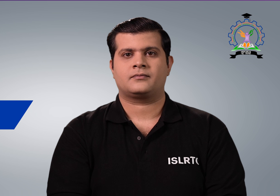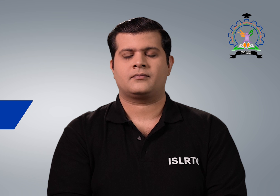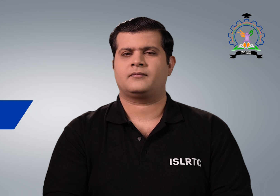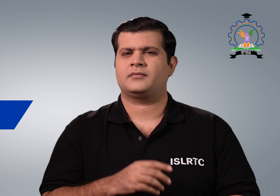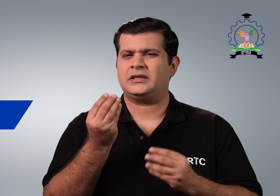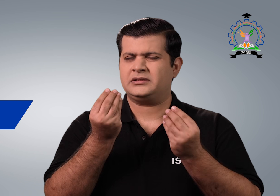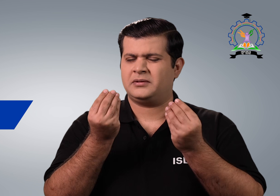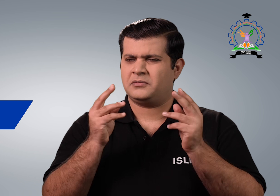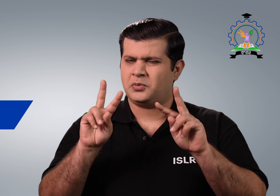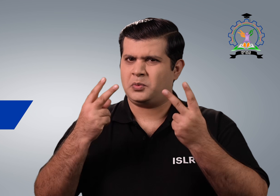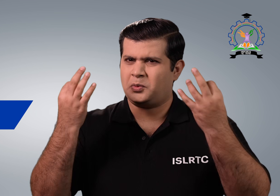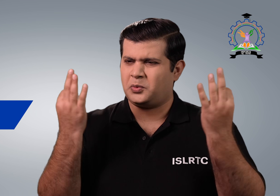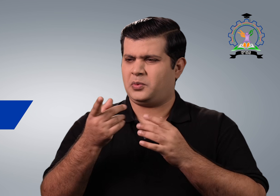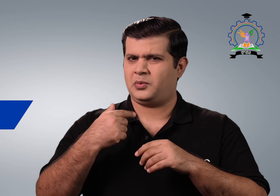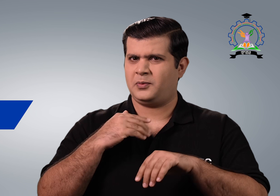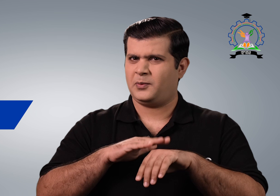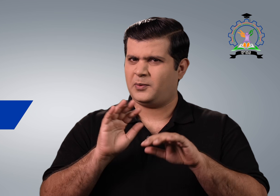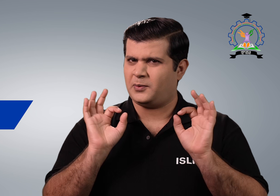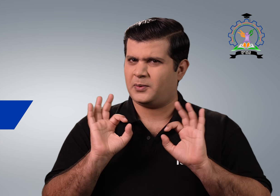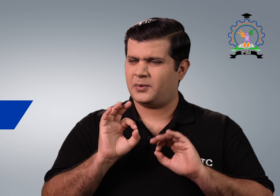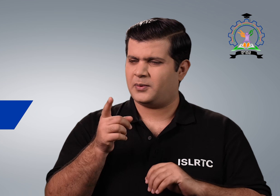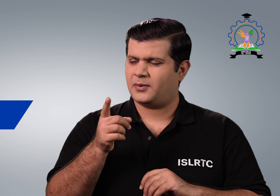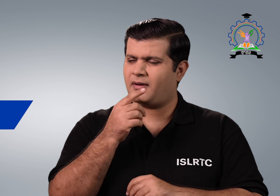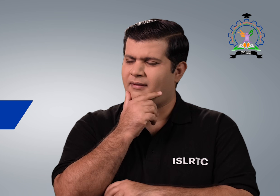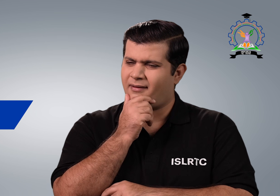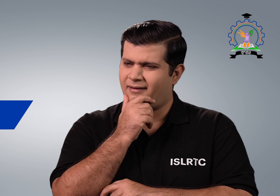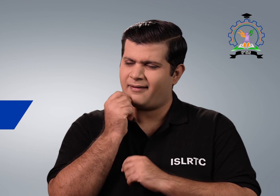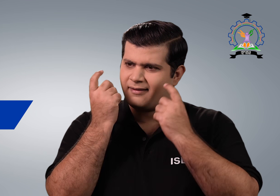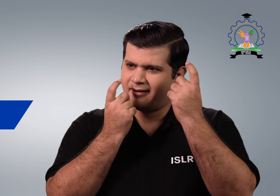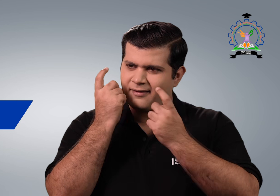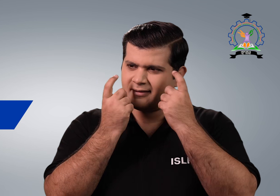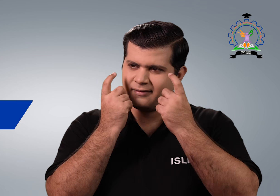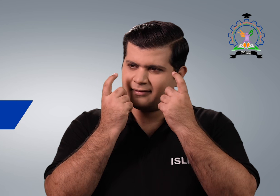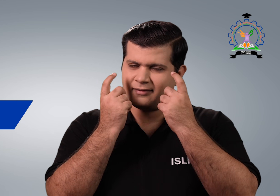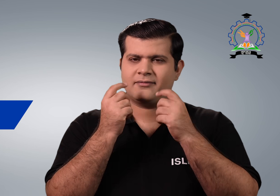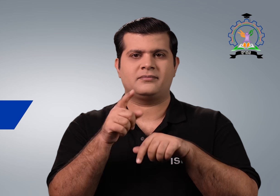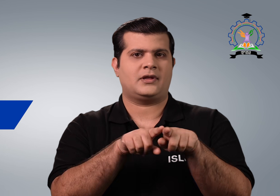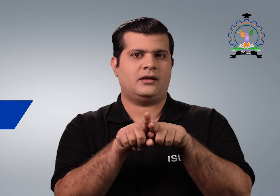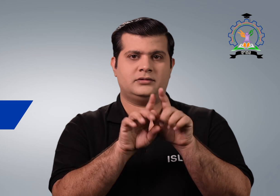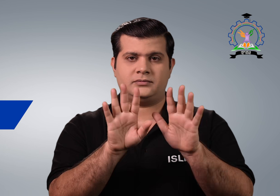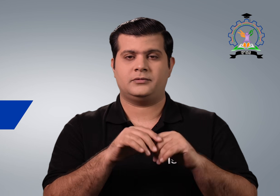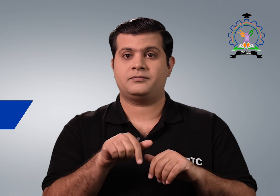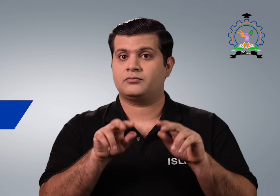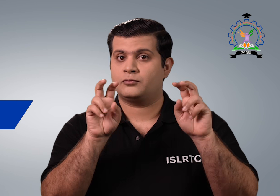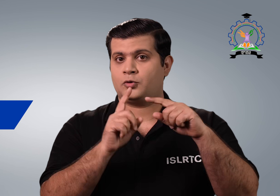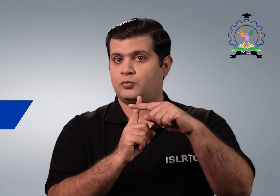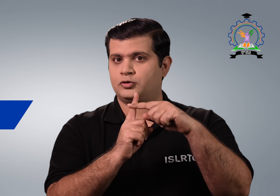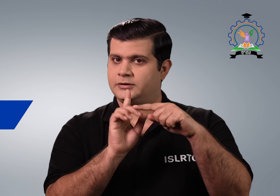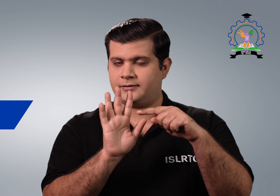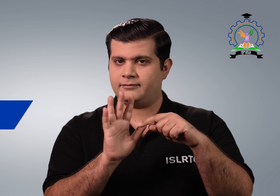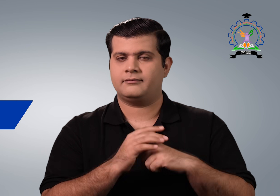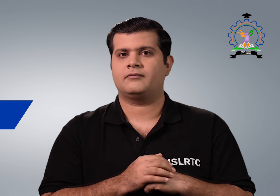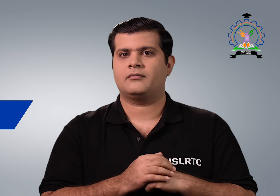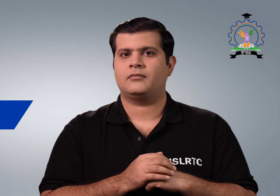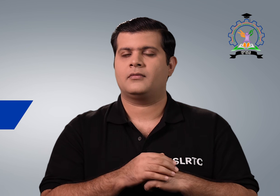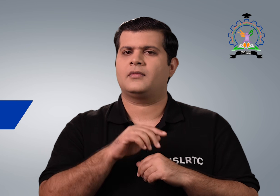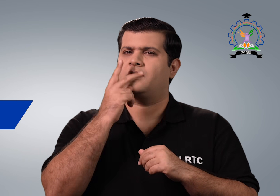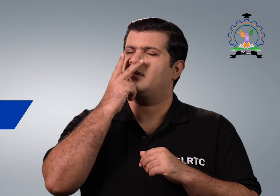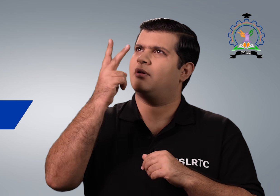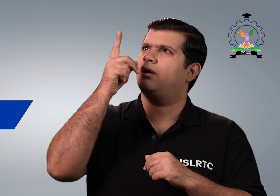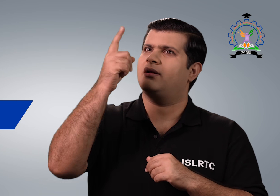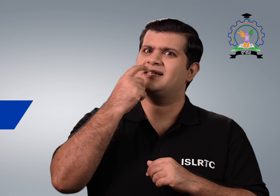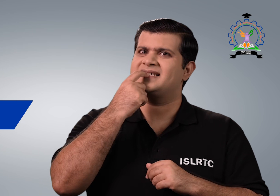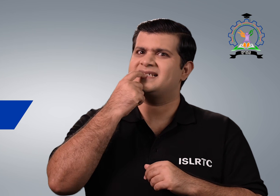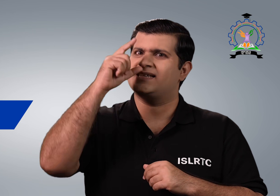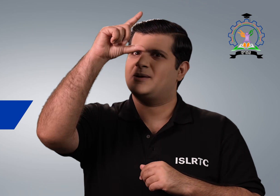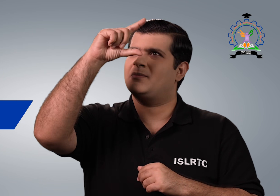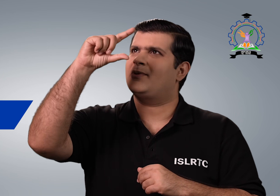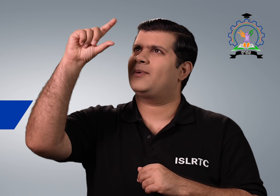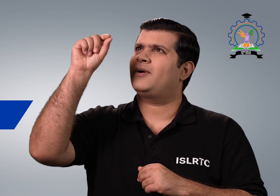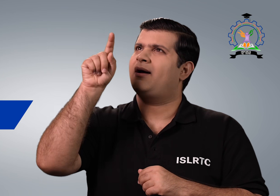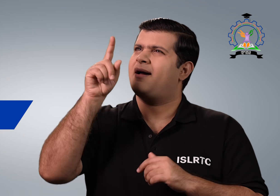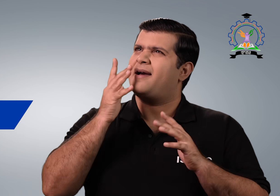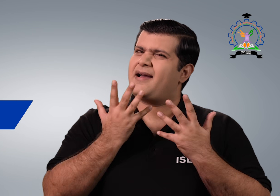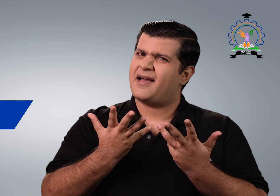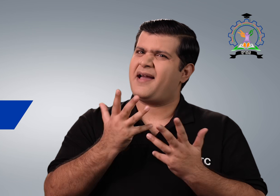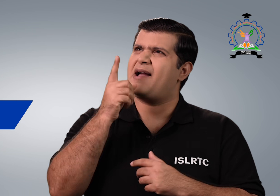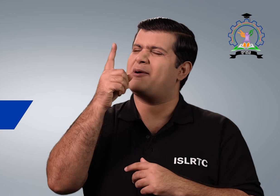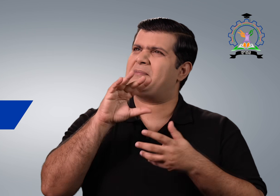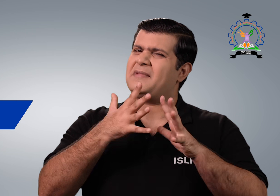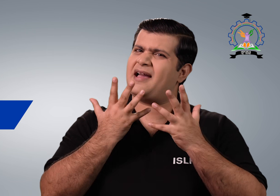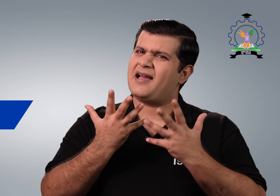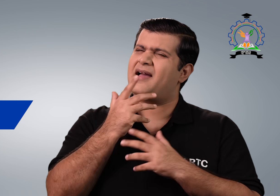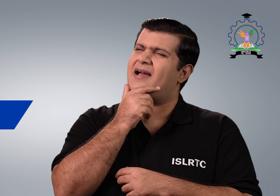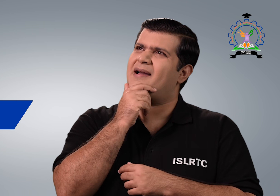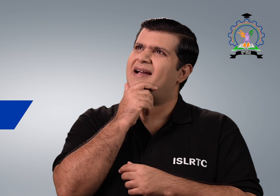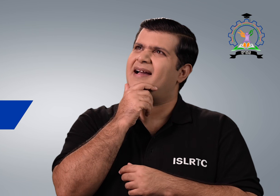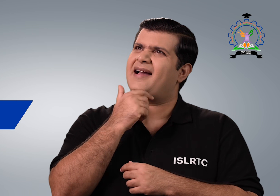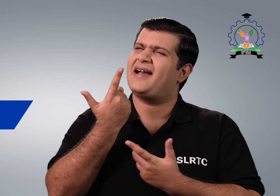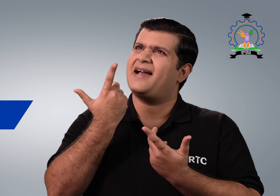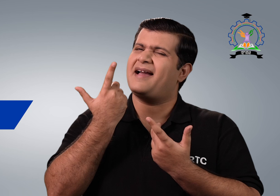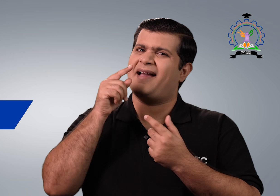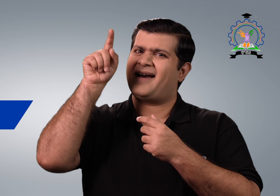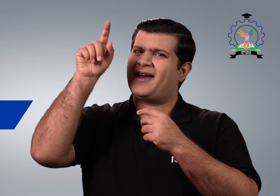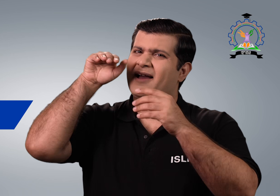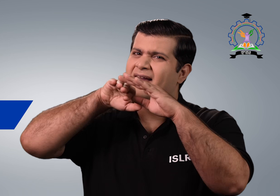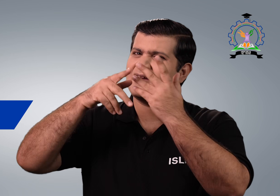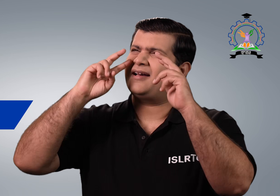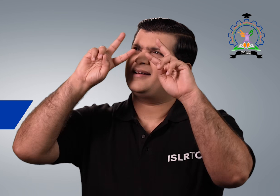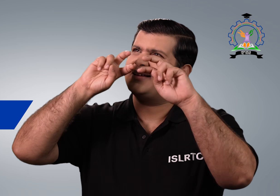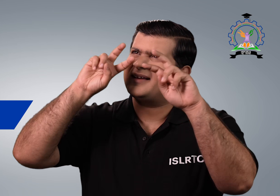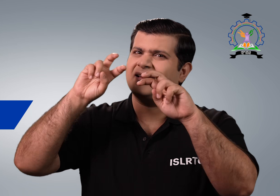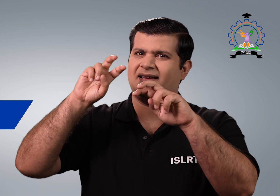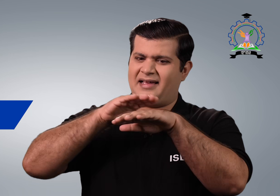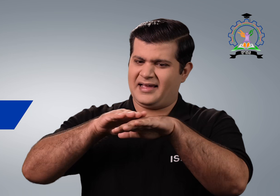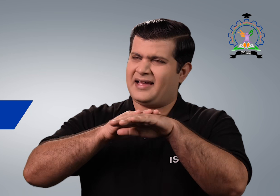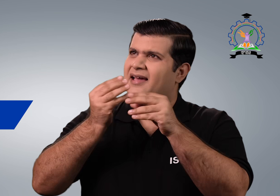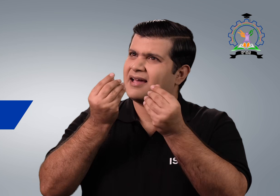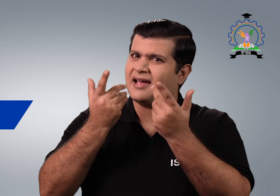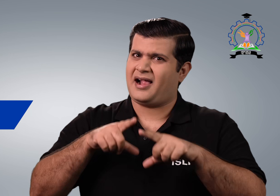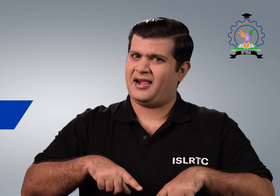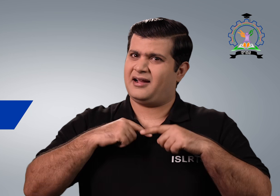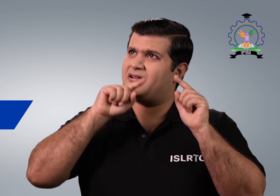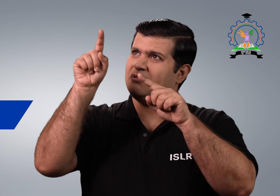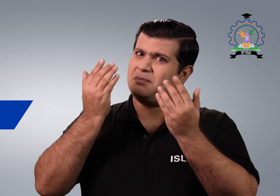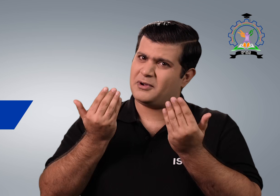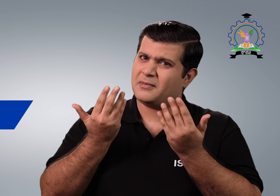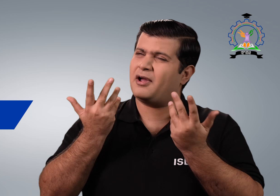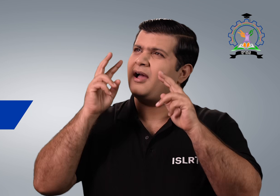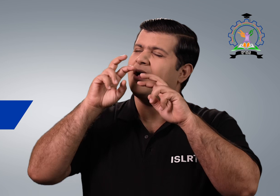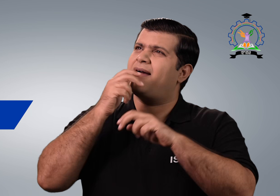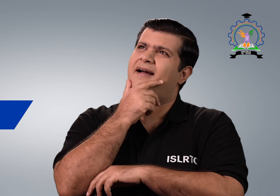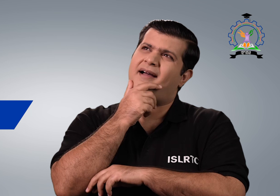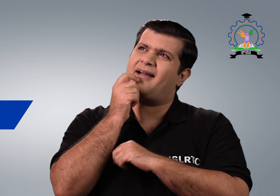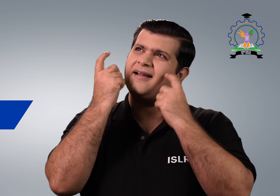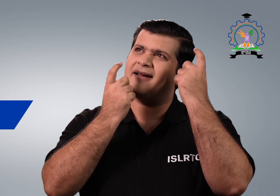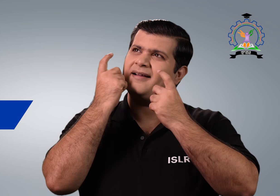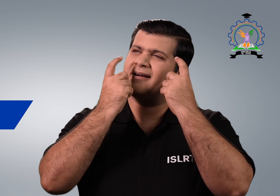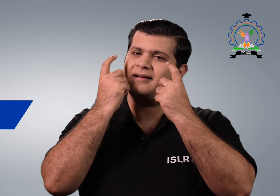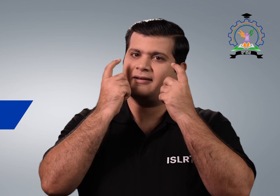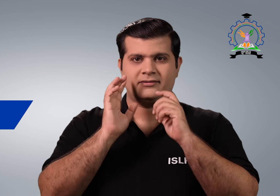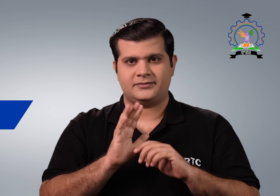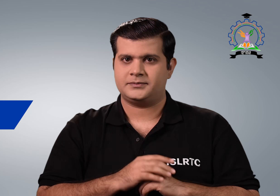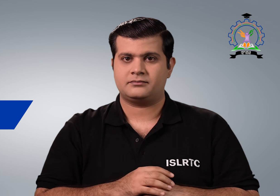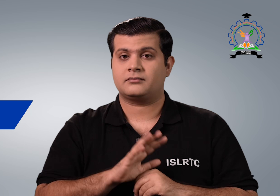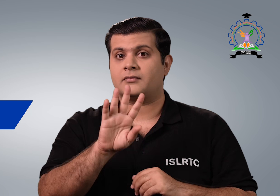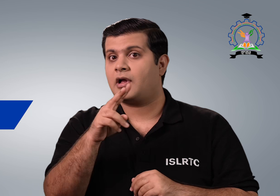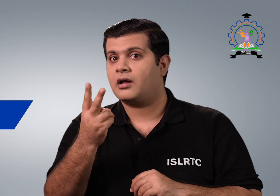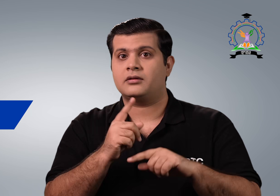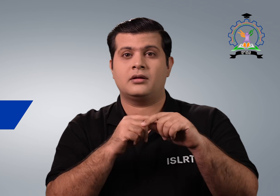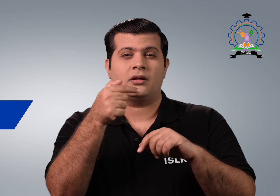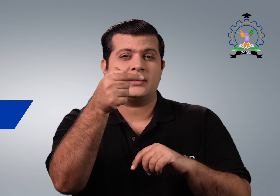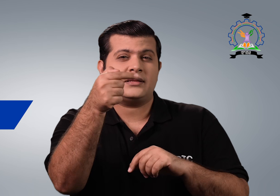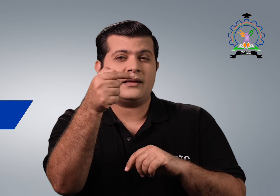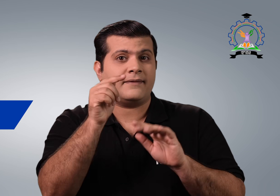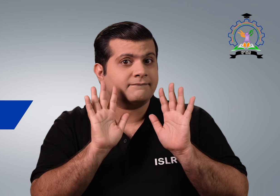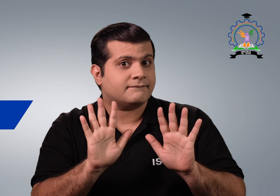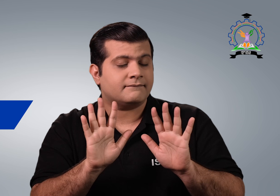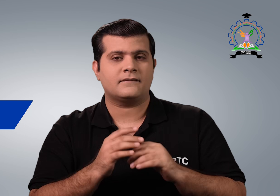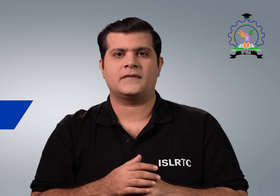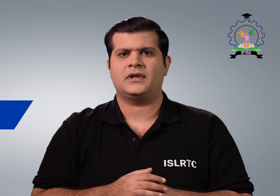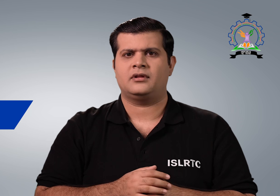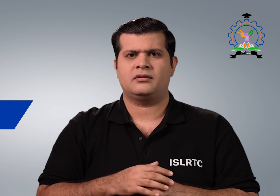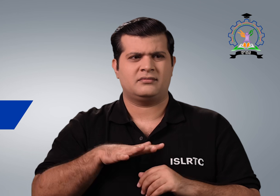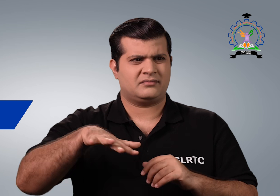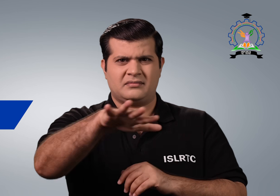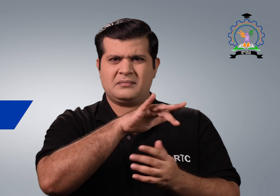Wonder is the feeling of intense surprise triggered by encountering something new. Example: 1. This is a positive example. One might wonder about the origin of the moon, its surface, and the possibilities of surviving there. 2. Now this is negative.